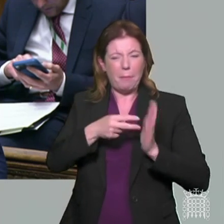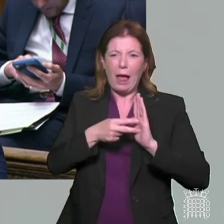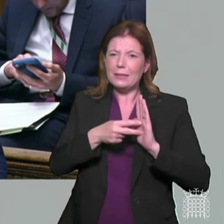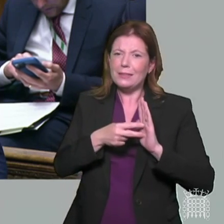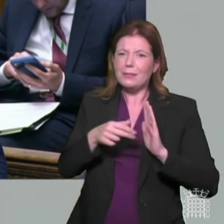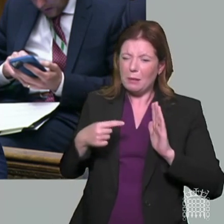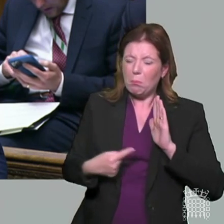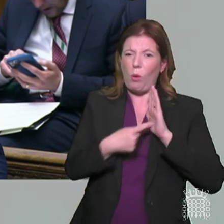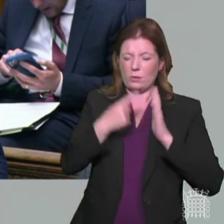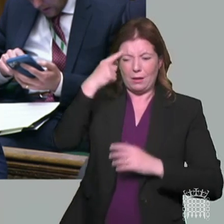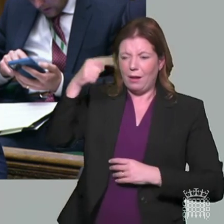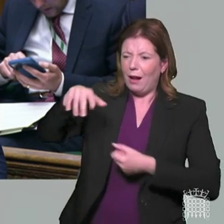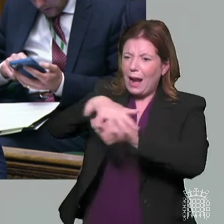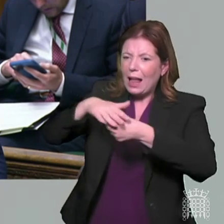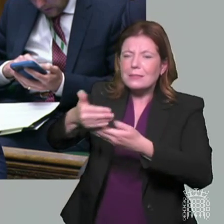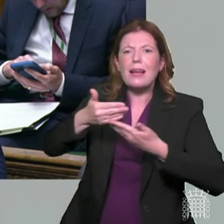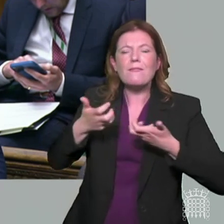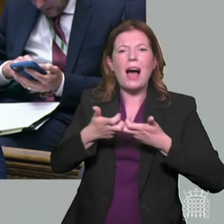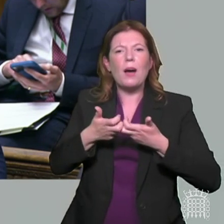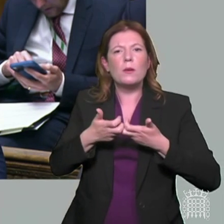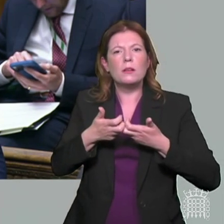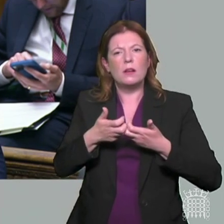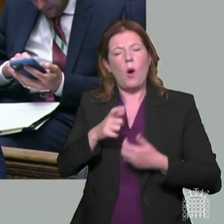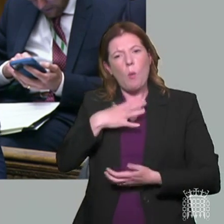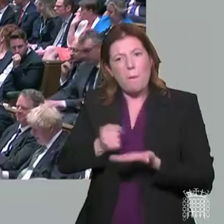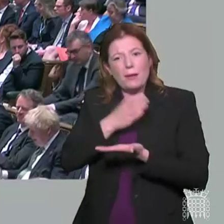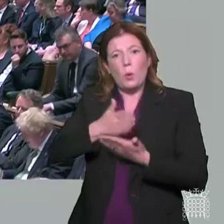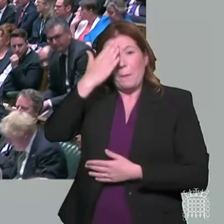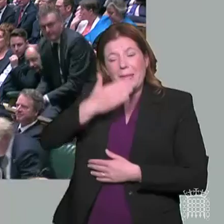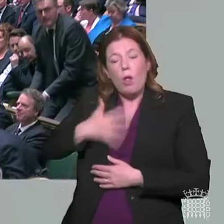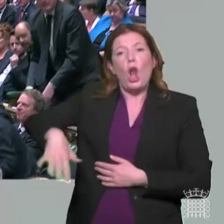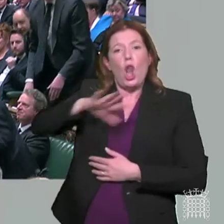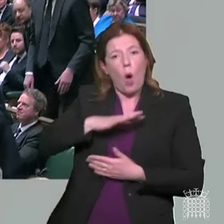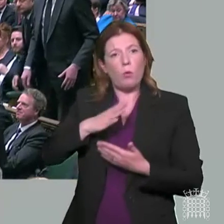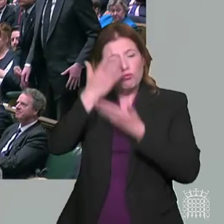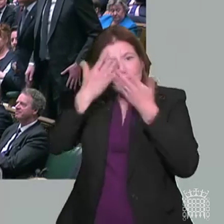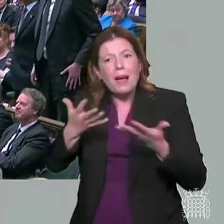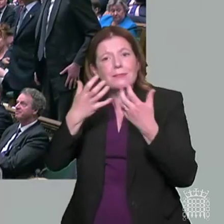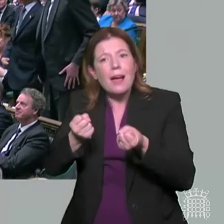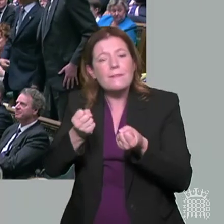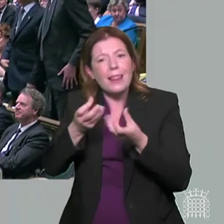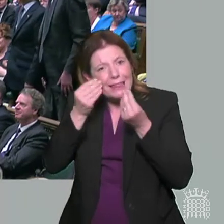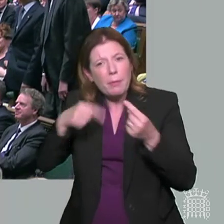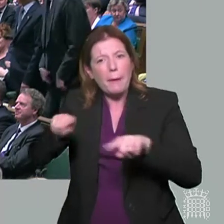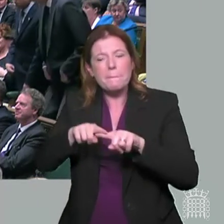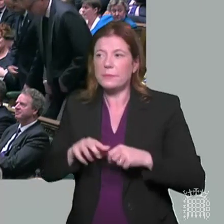Will he meet me to see how local residents can have their voices heard?